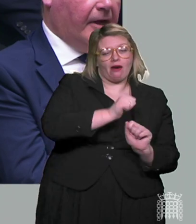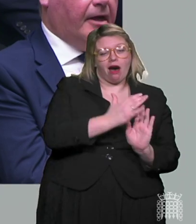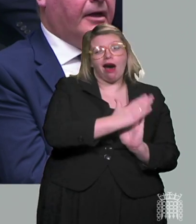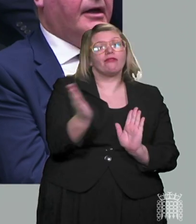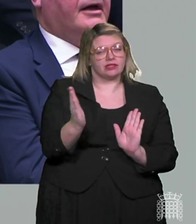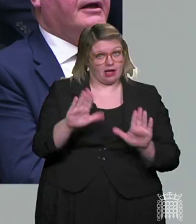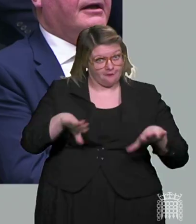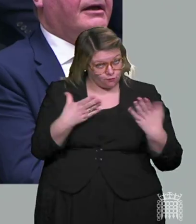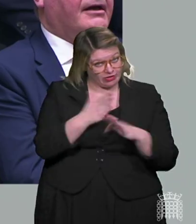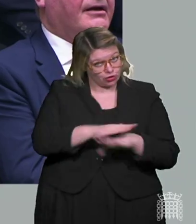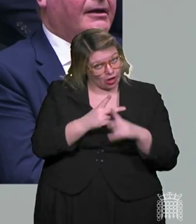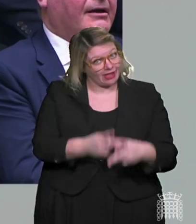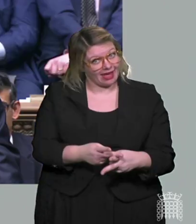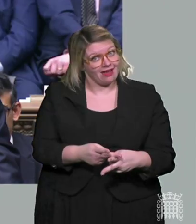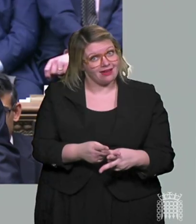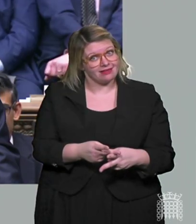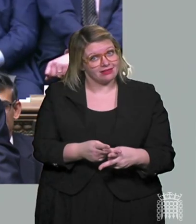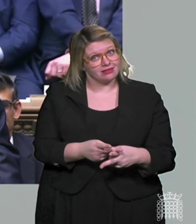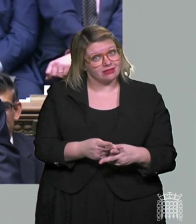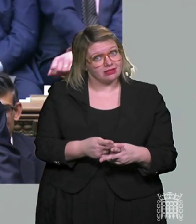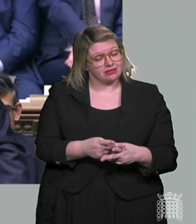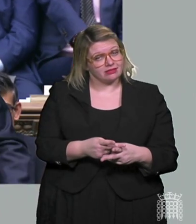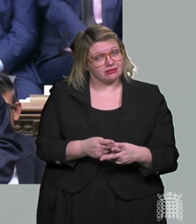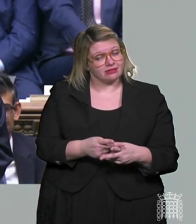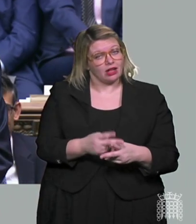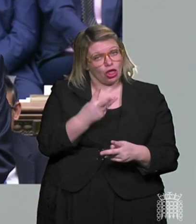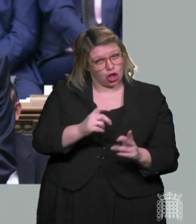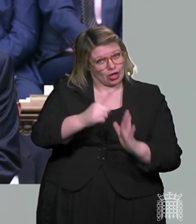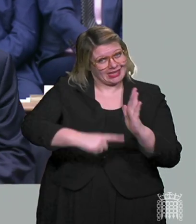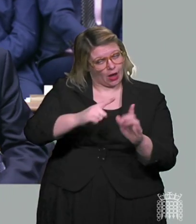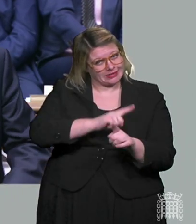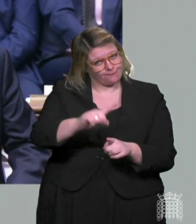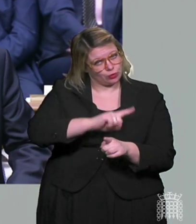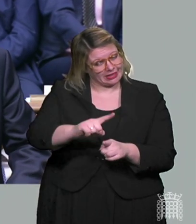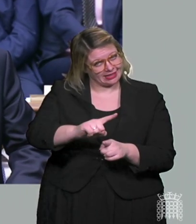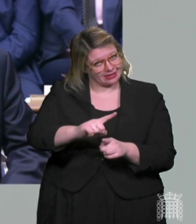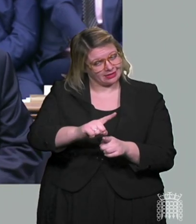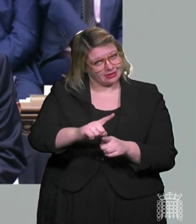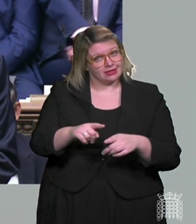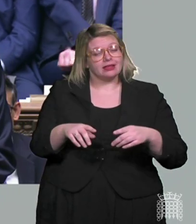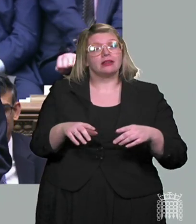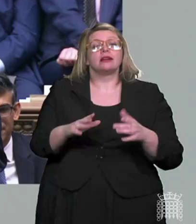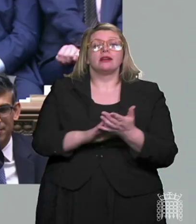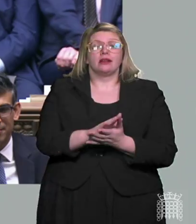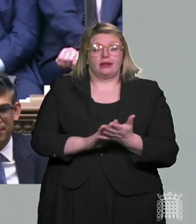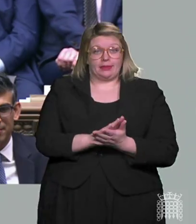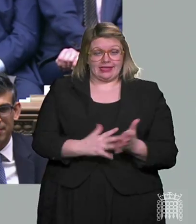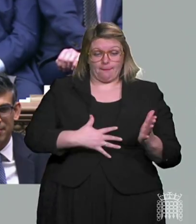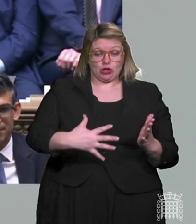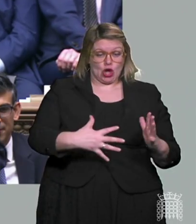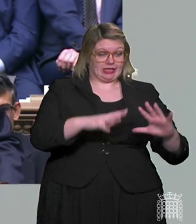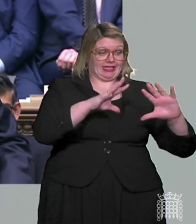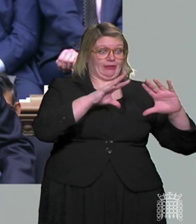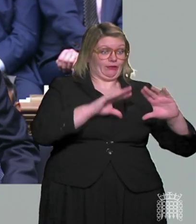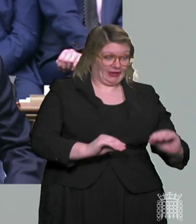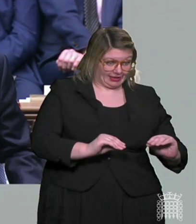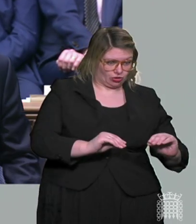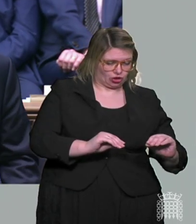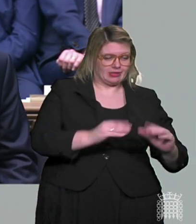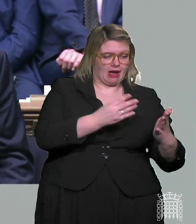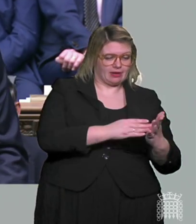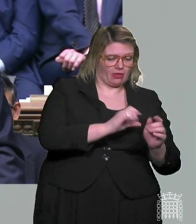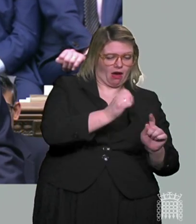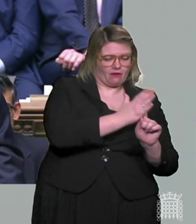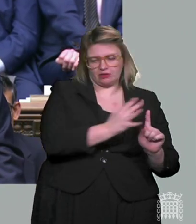The 30 hours offer will now start from the moment maternity or paternity leave ends.